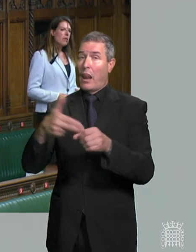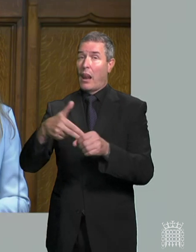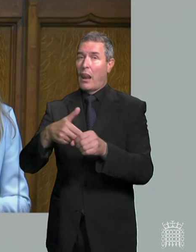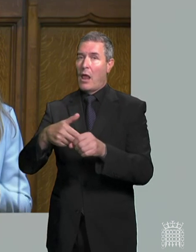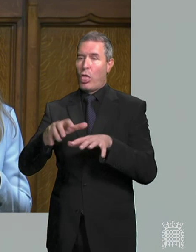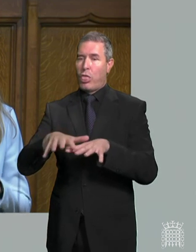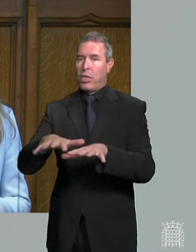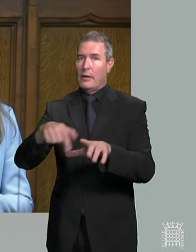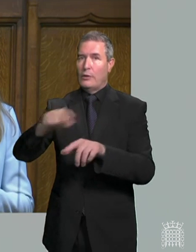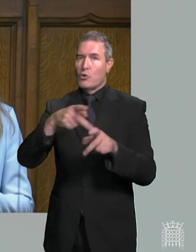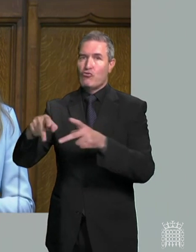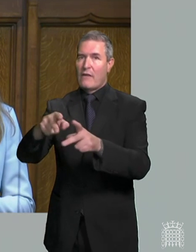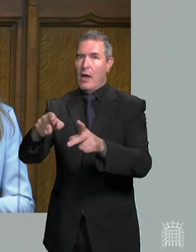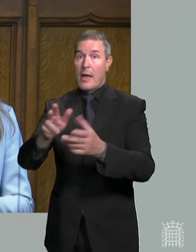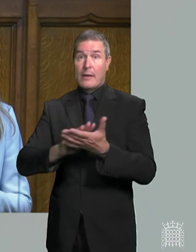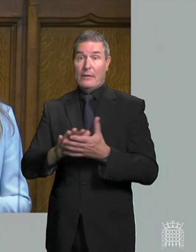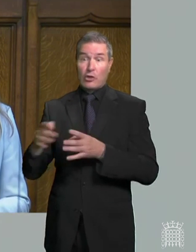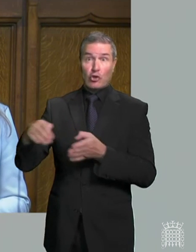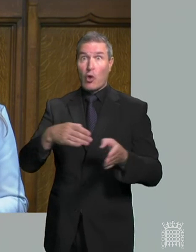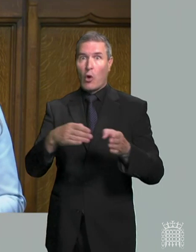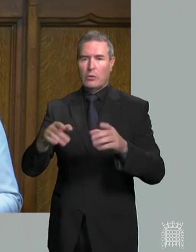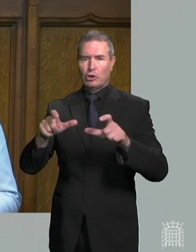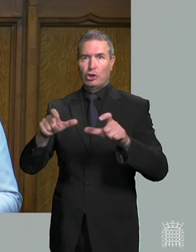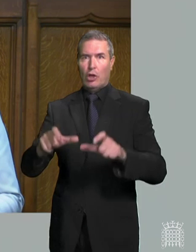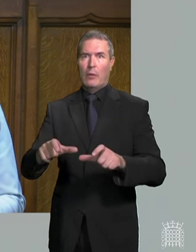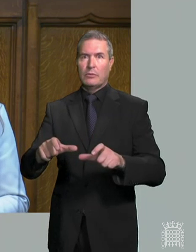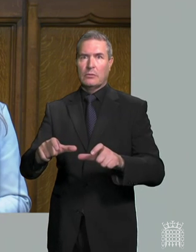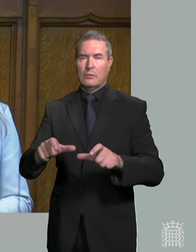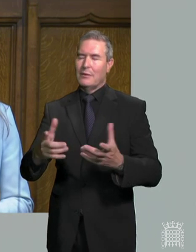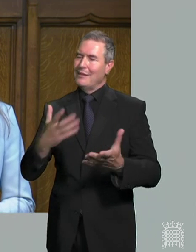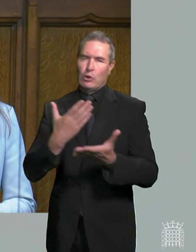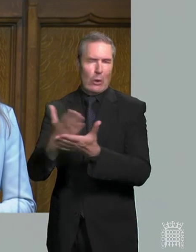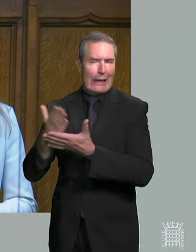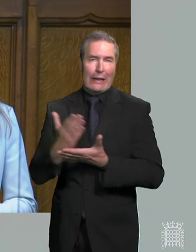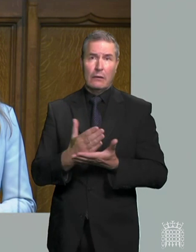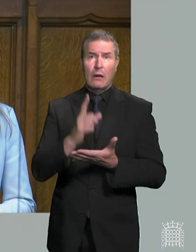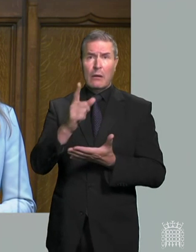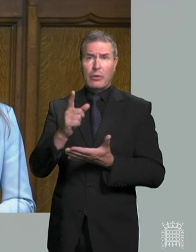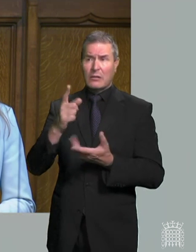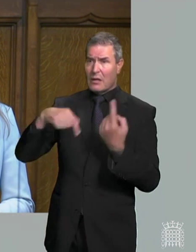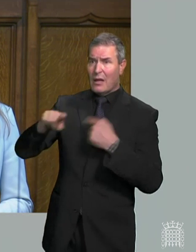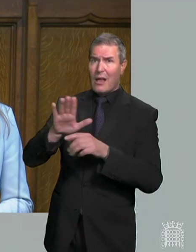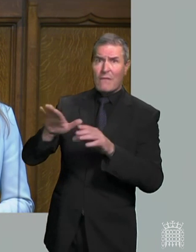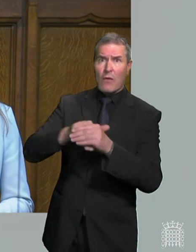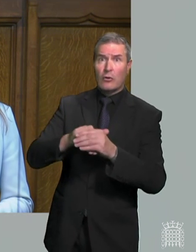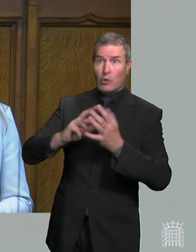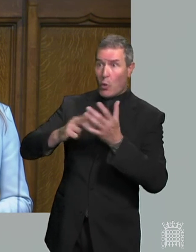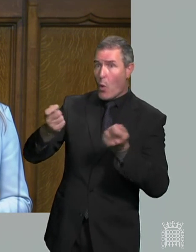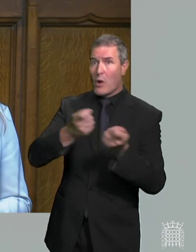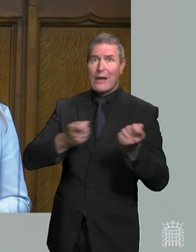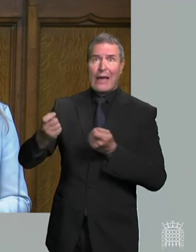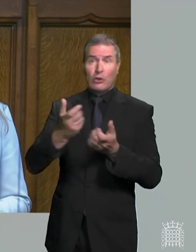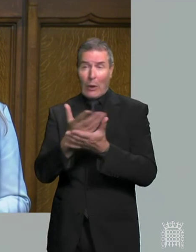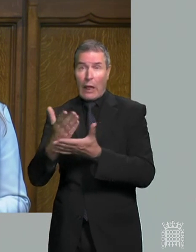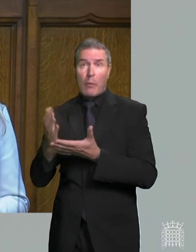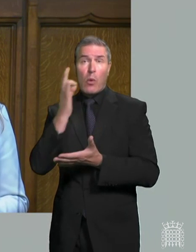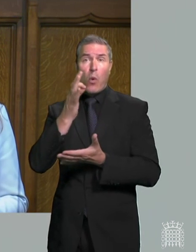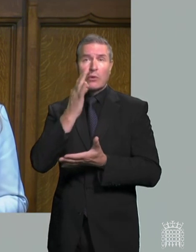What matters most is that the flow is stopped and that there is an effective clean-up, but there are many agencies involved, which has made a co-ordinated response challenging.